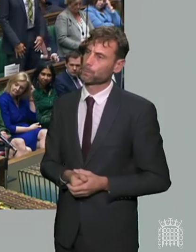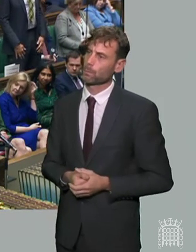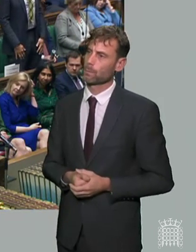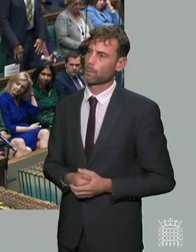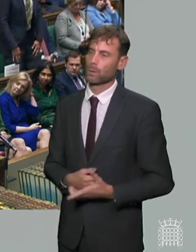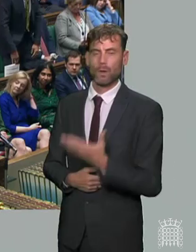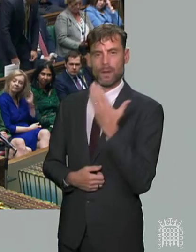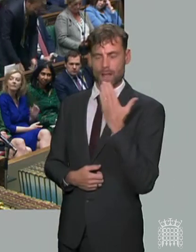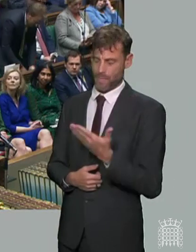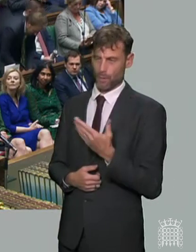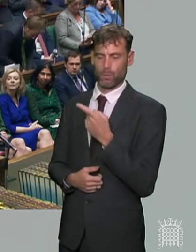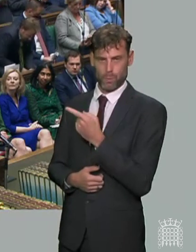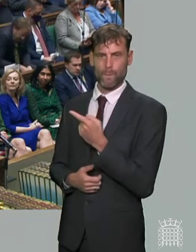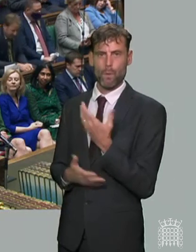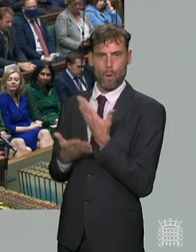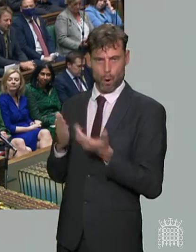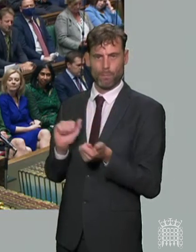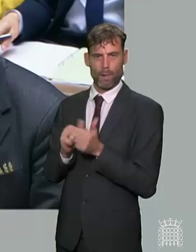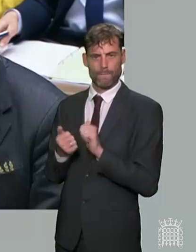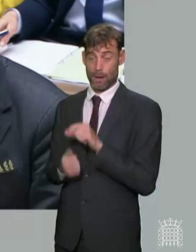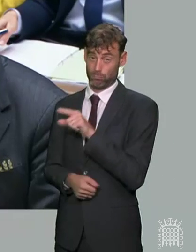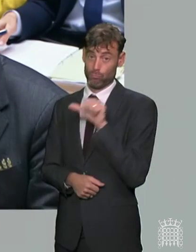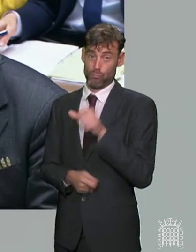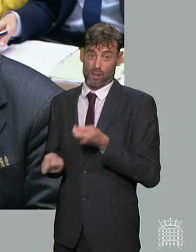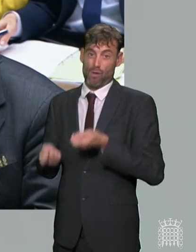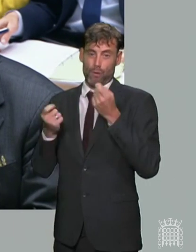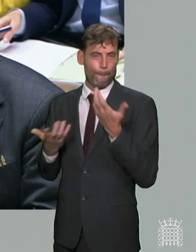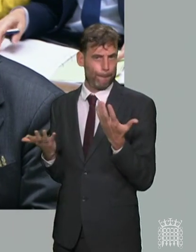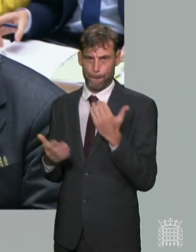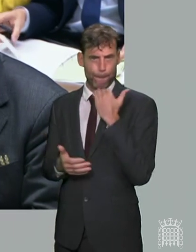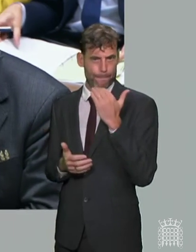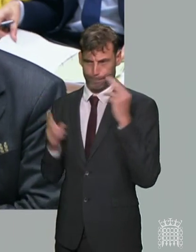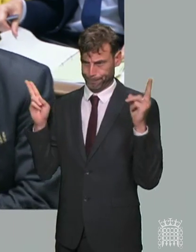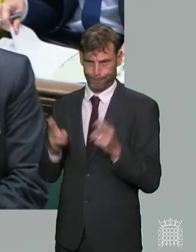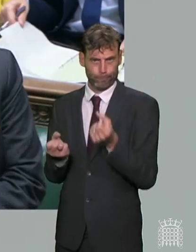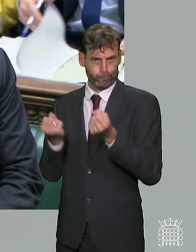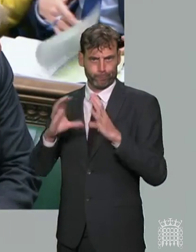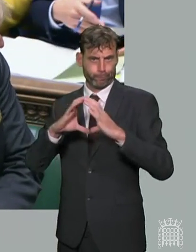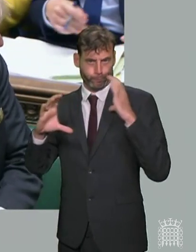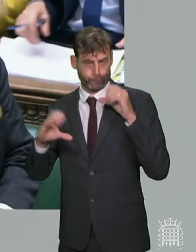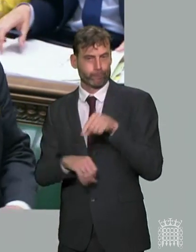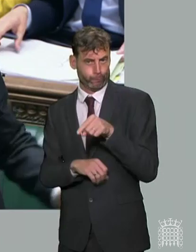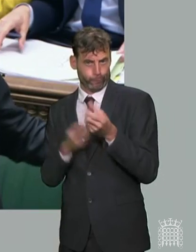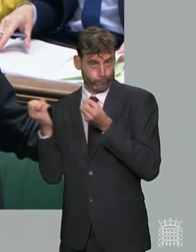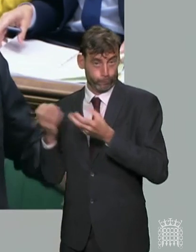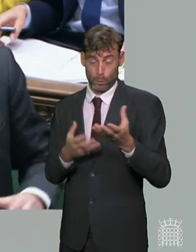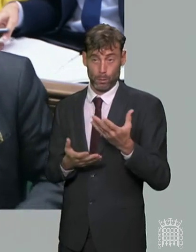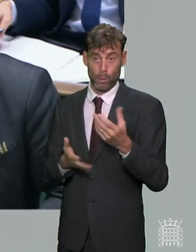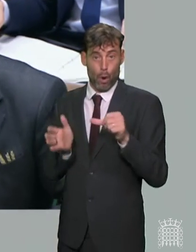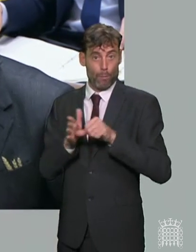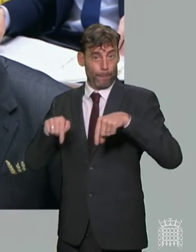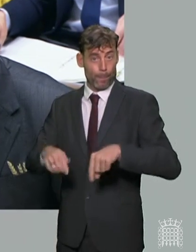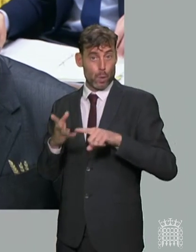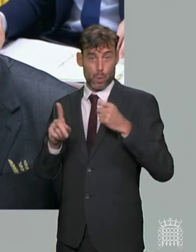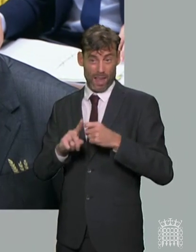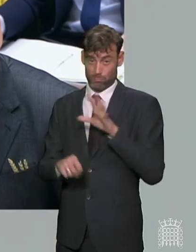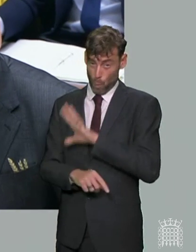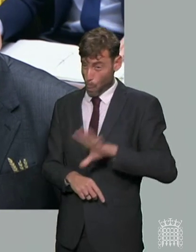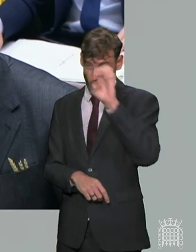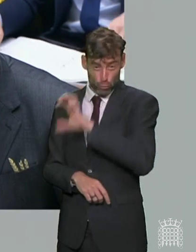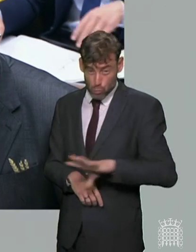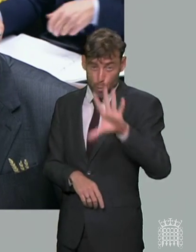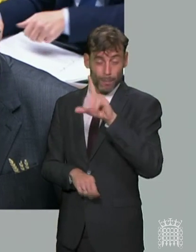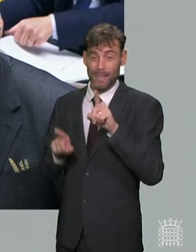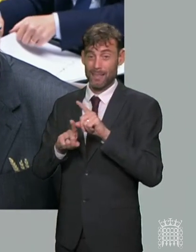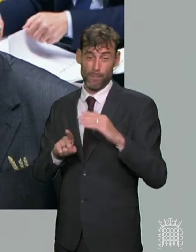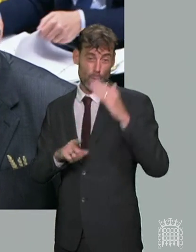My honourable Friend is absolutely right to point out the problem of lorry driver shortages, which is affecting the whole world, from Europe to North America.